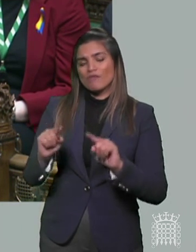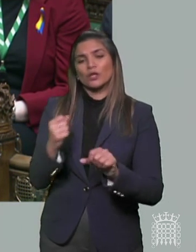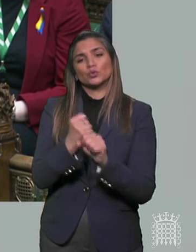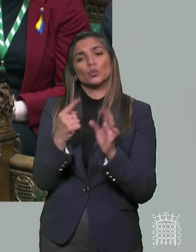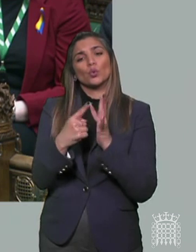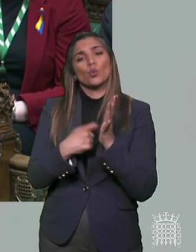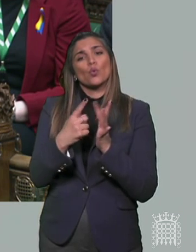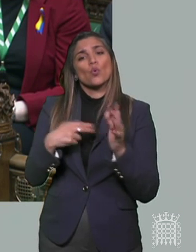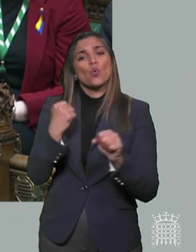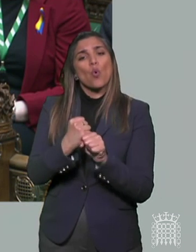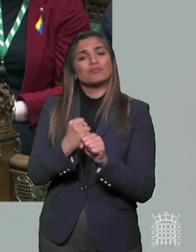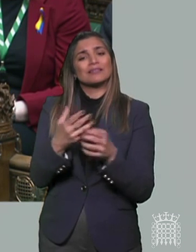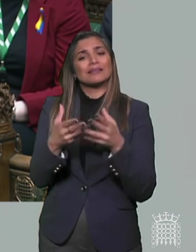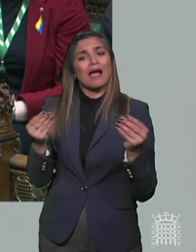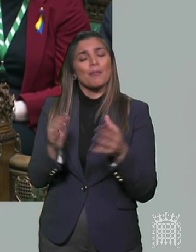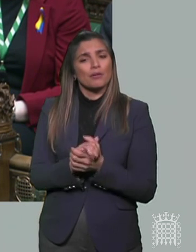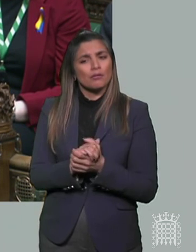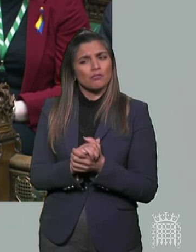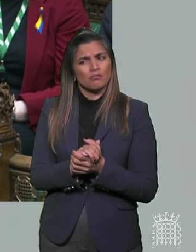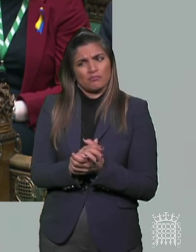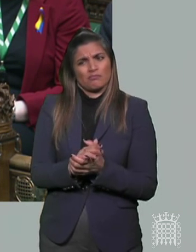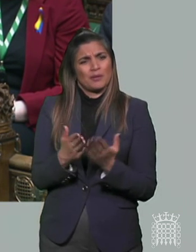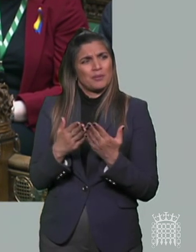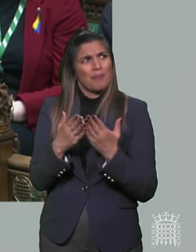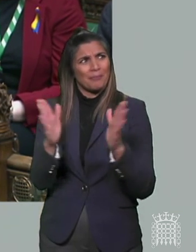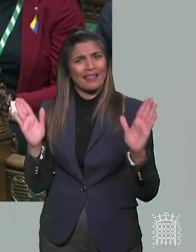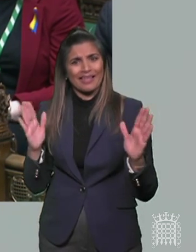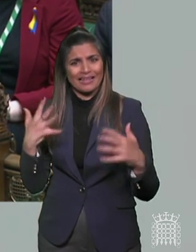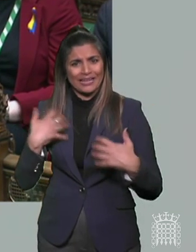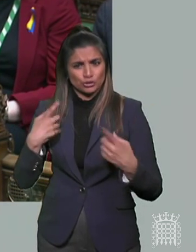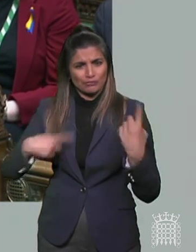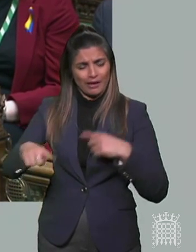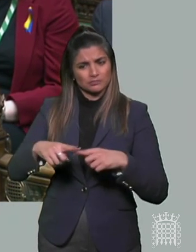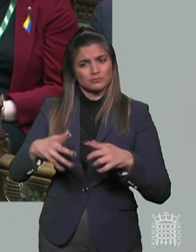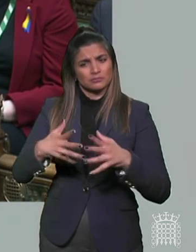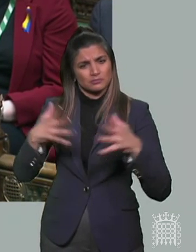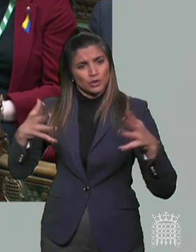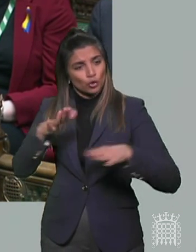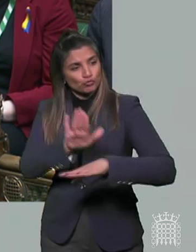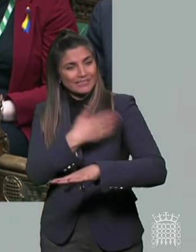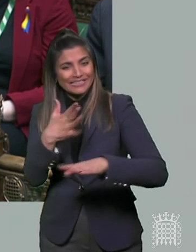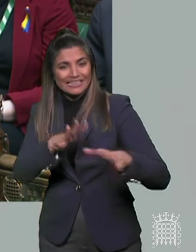It is against Government policy and against the public interest for every green field that is a strategic gap to be built on.